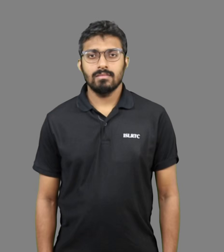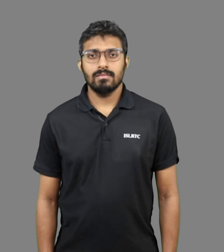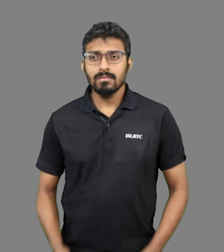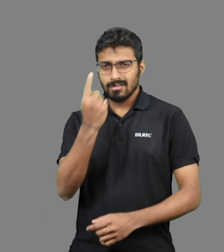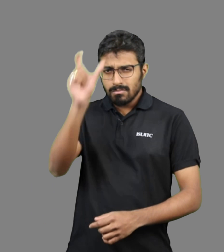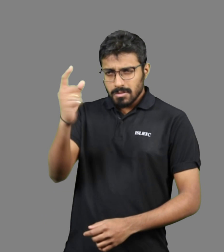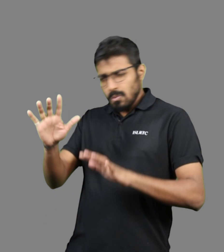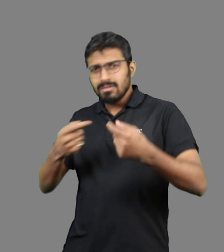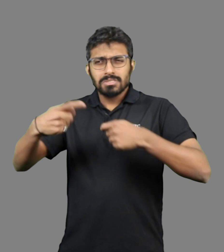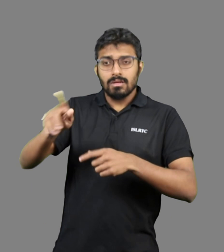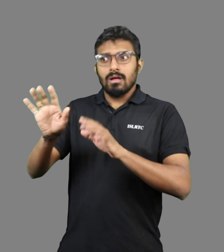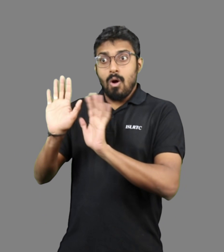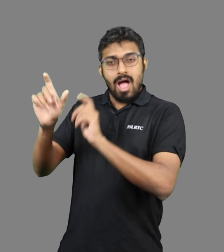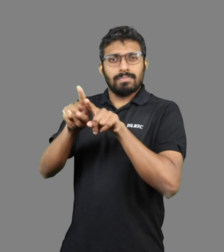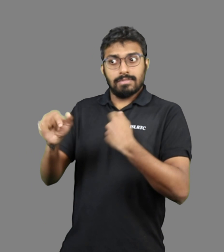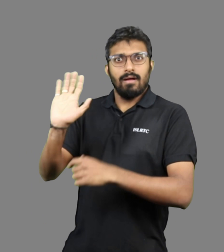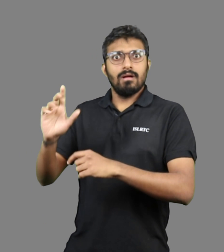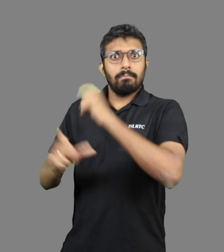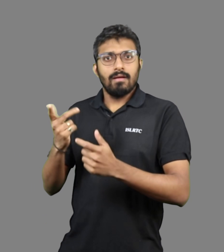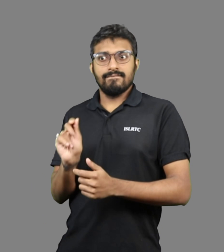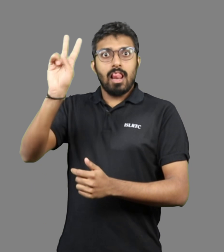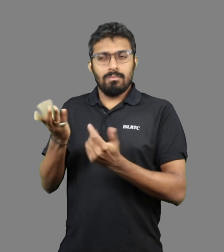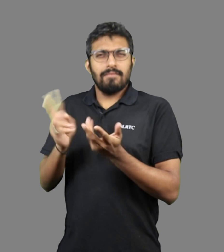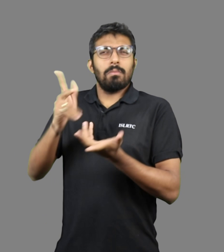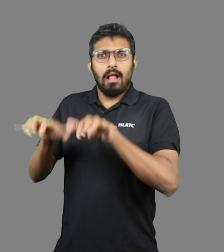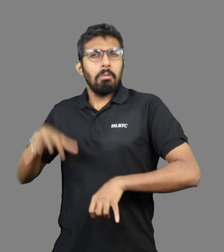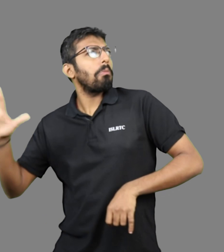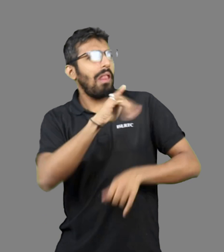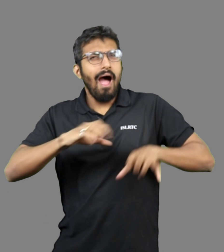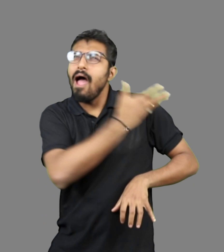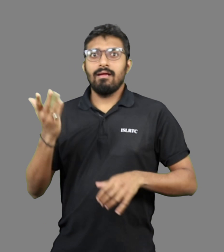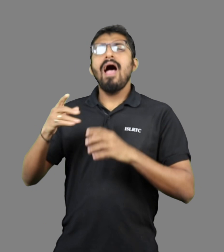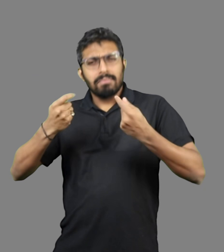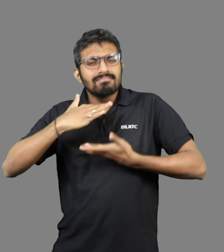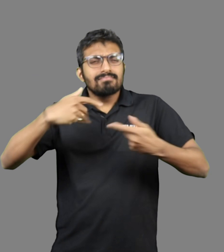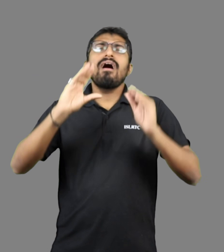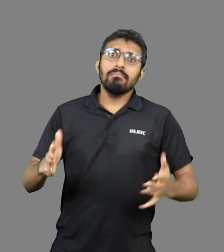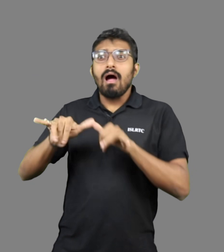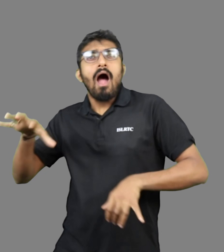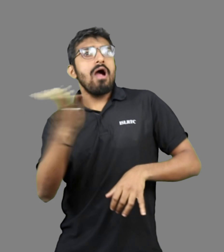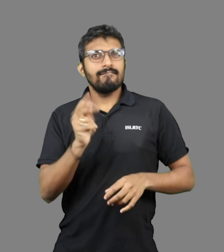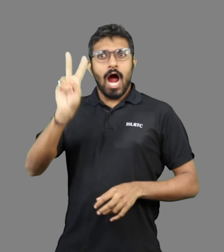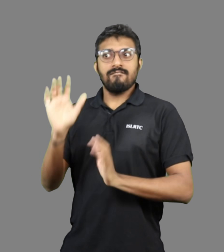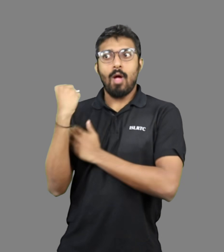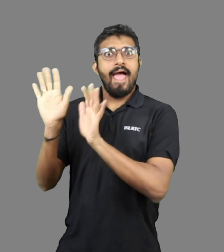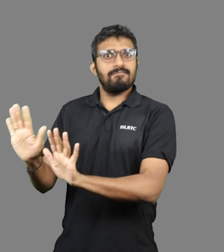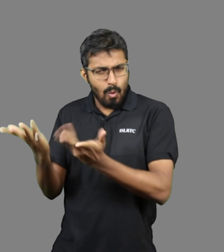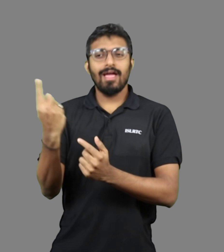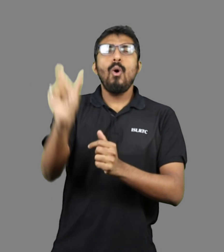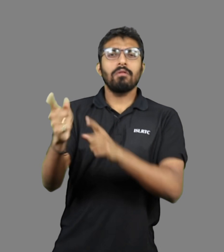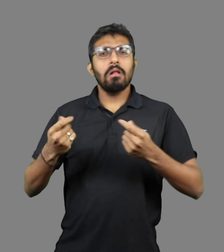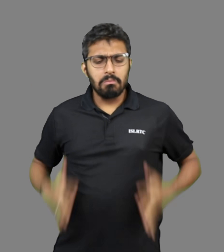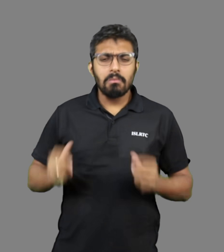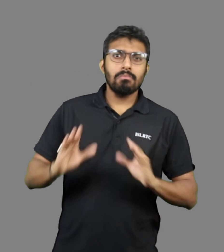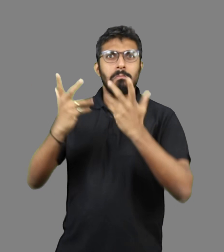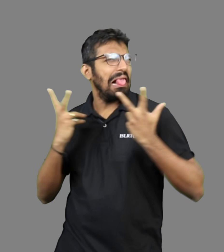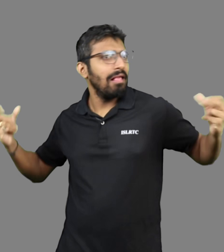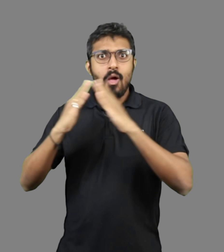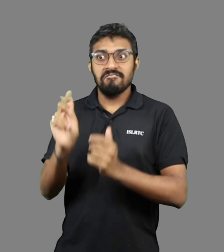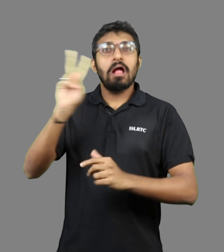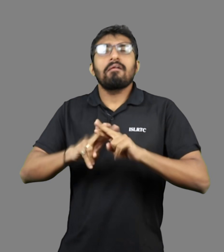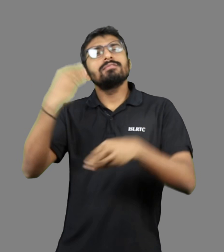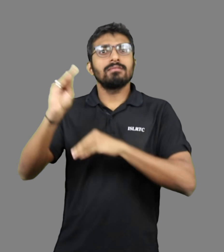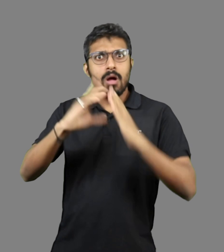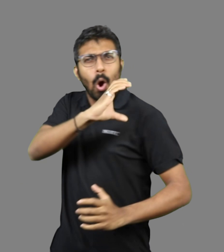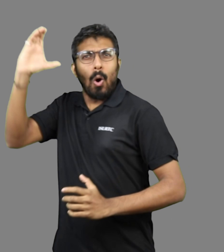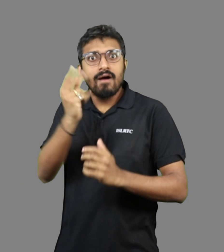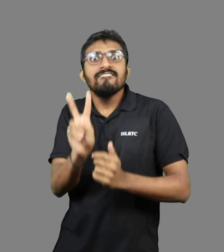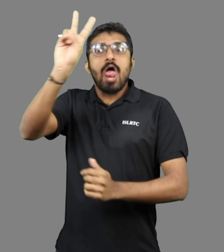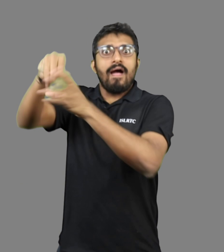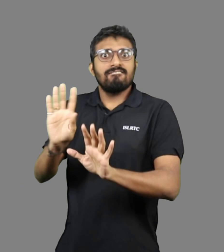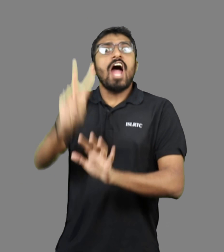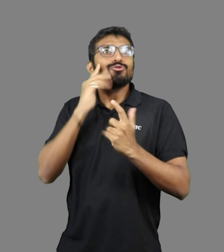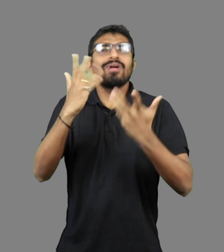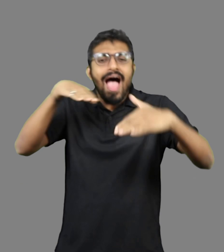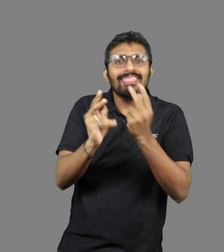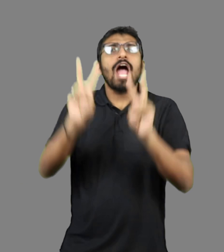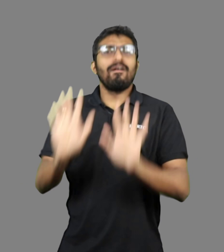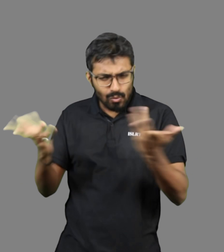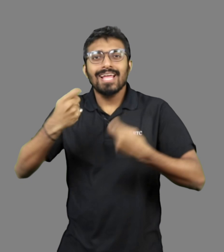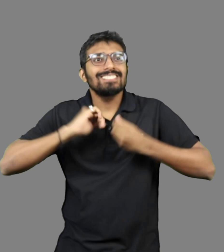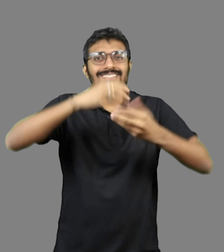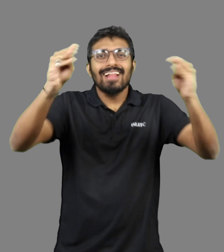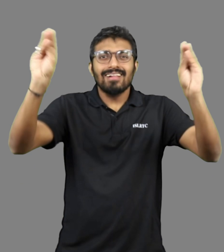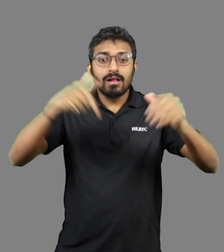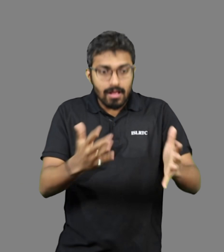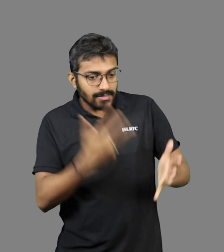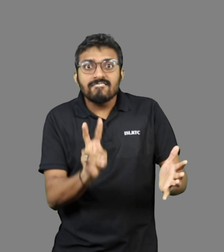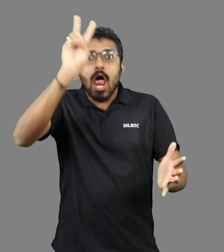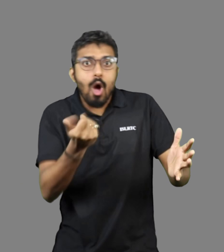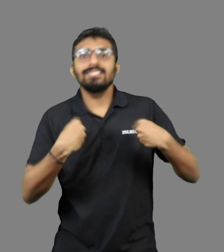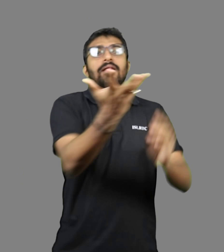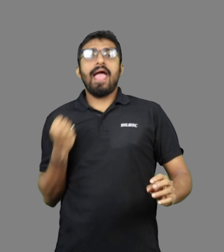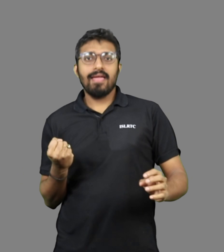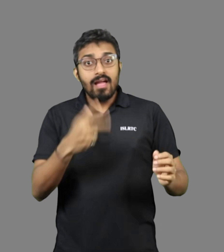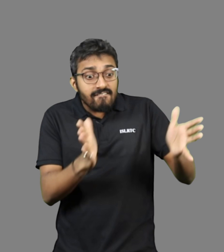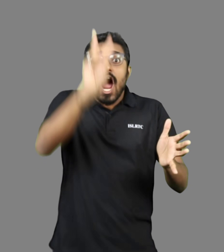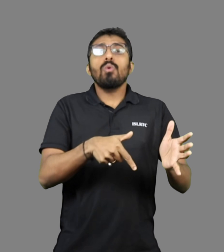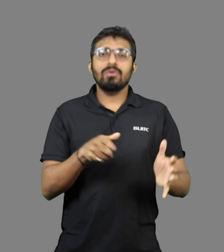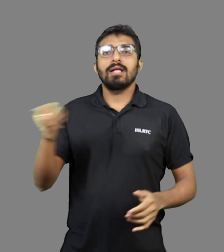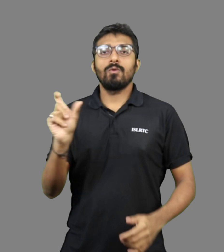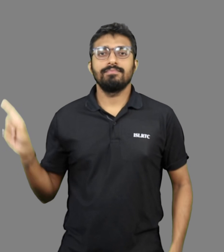Asset